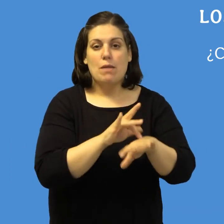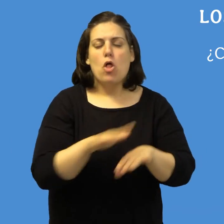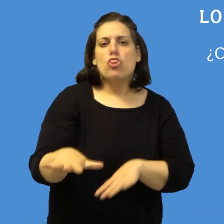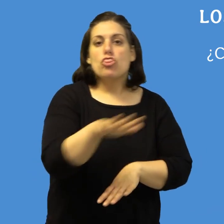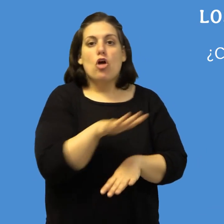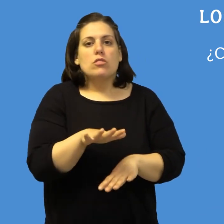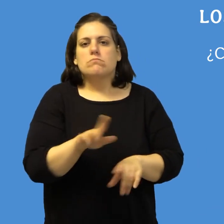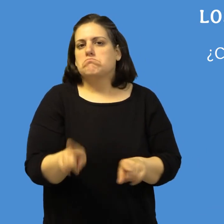dónde